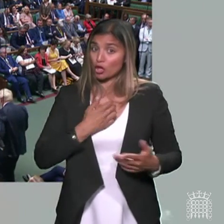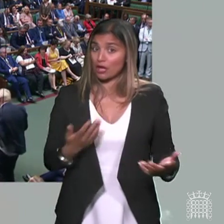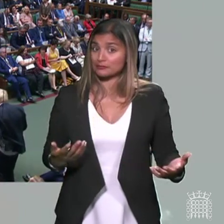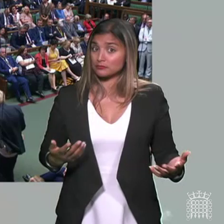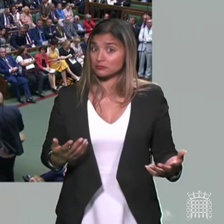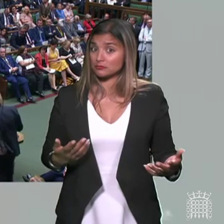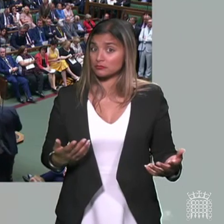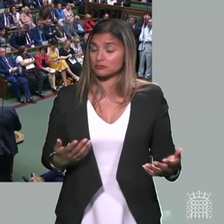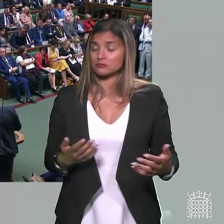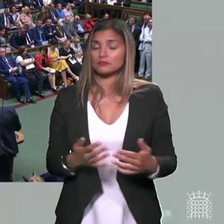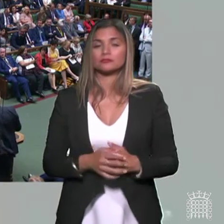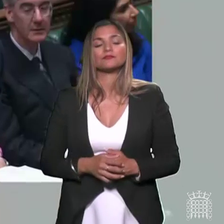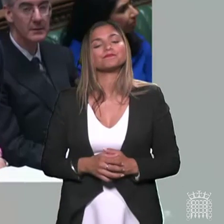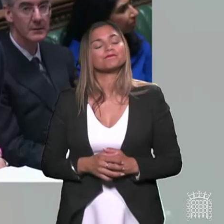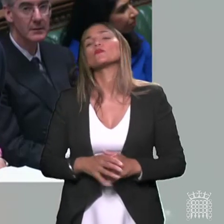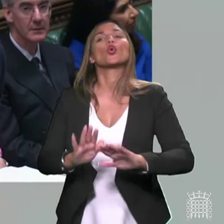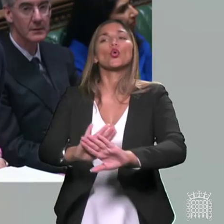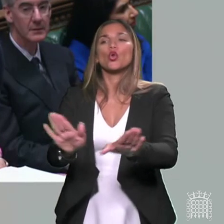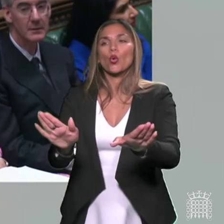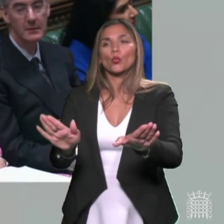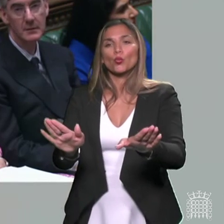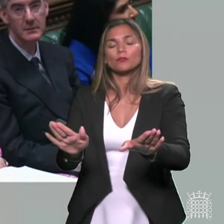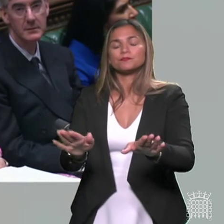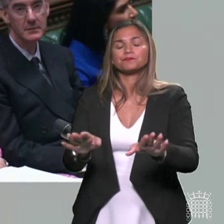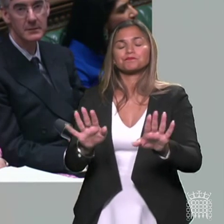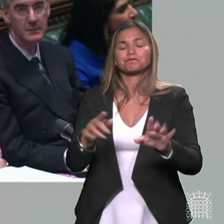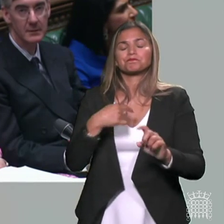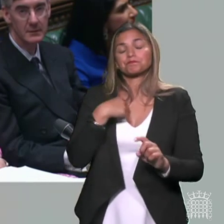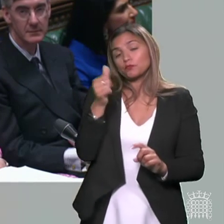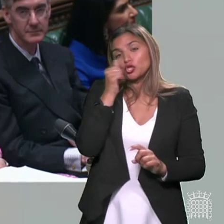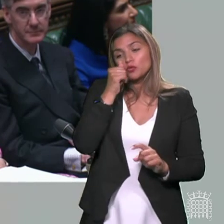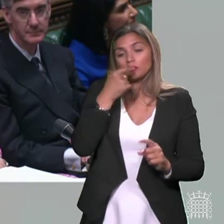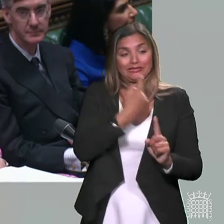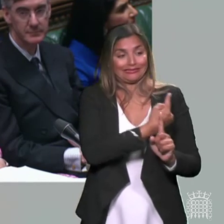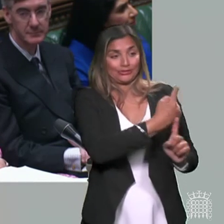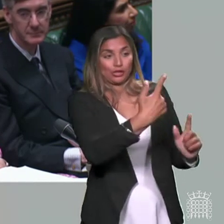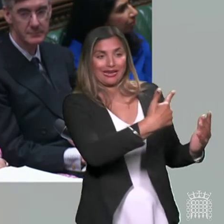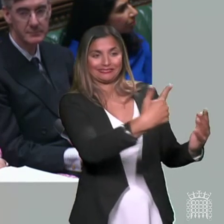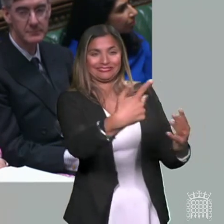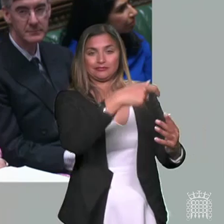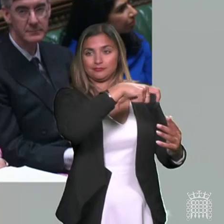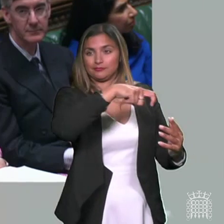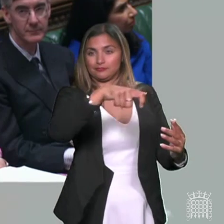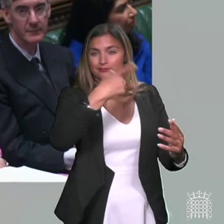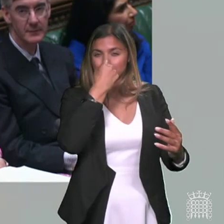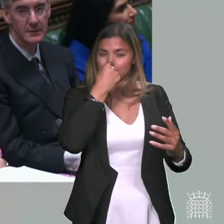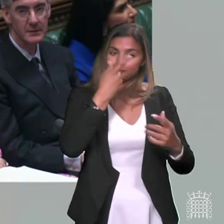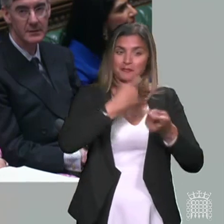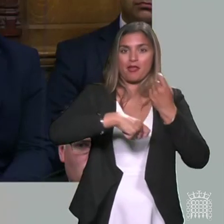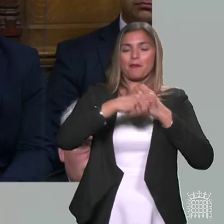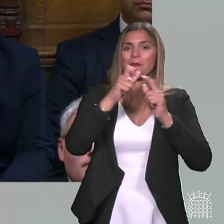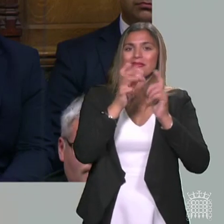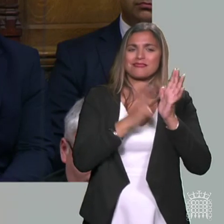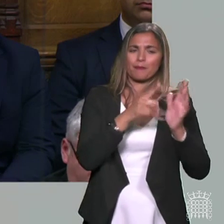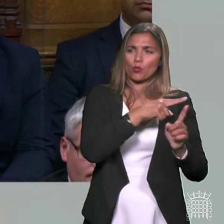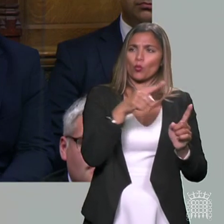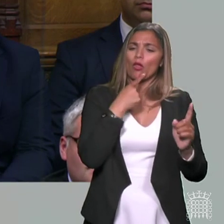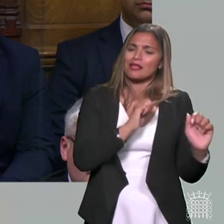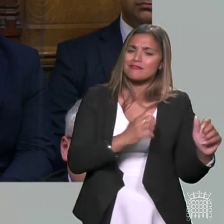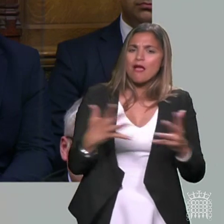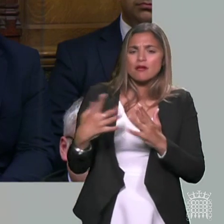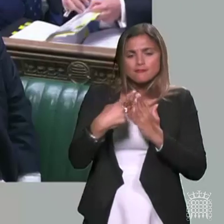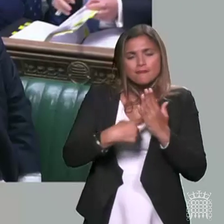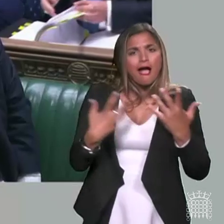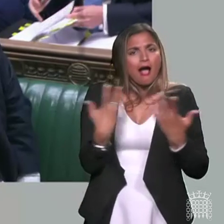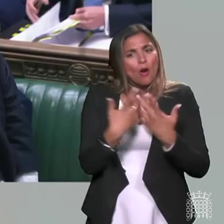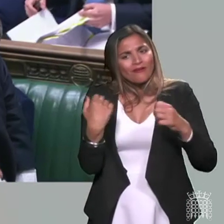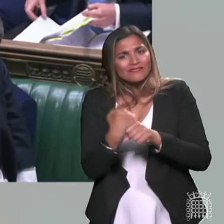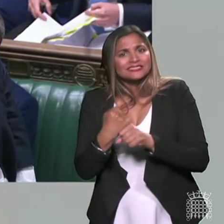Well, no, Mr Speaker. What we have—and I know that every single one of the candidates will want to deliver this—is a Bill to fix the problem of the protocol.